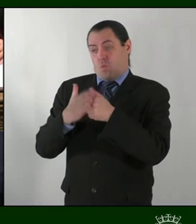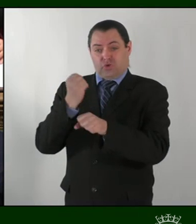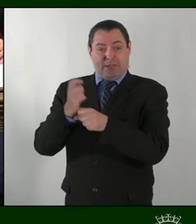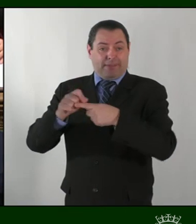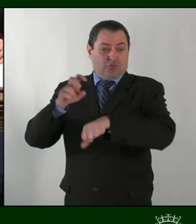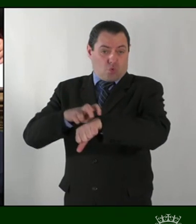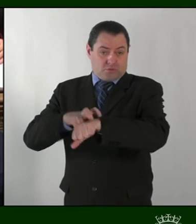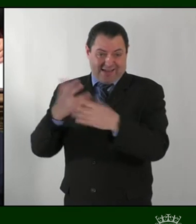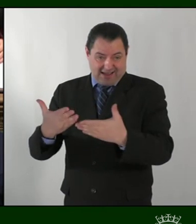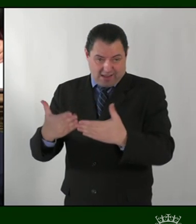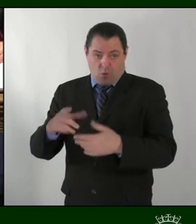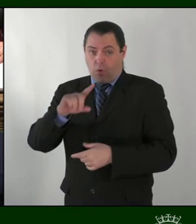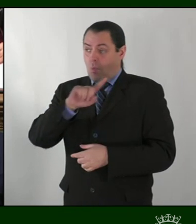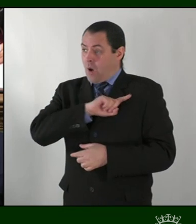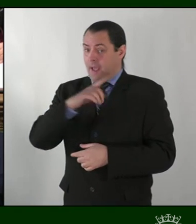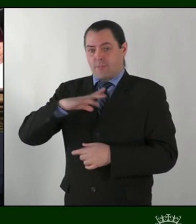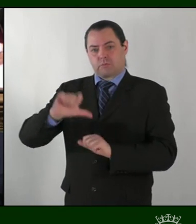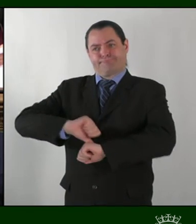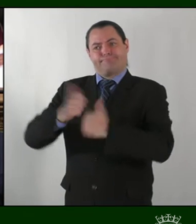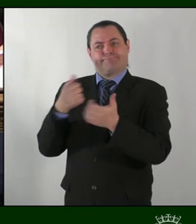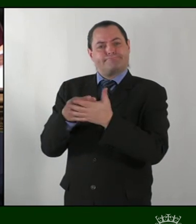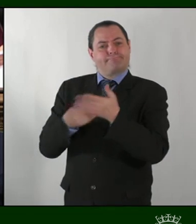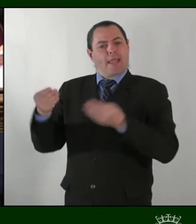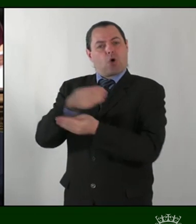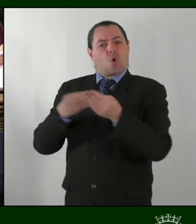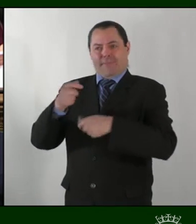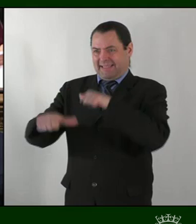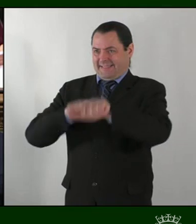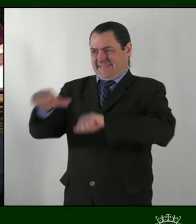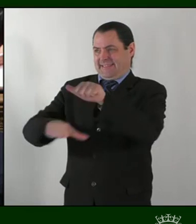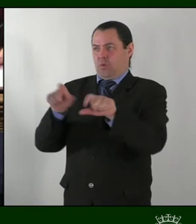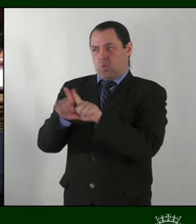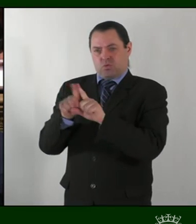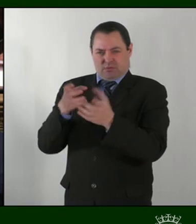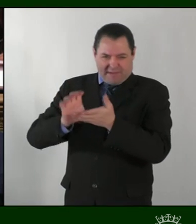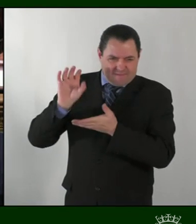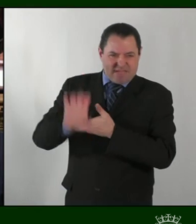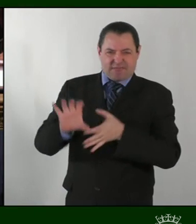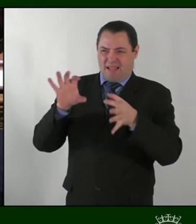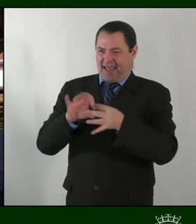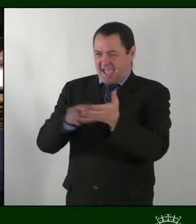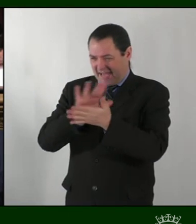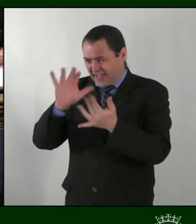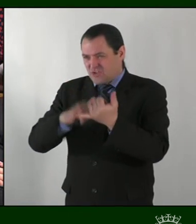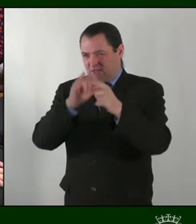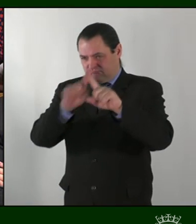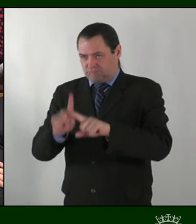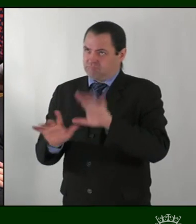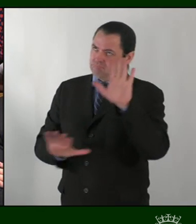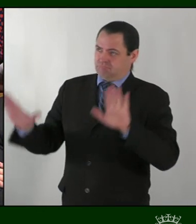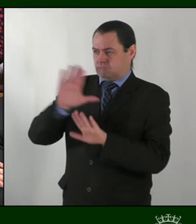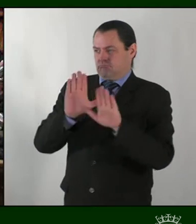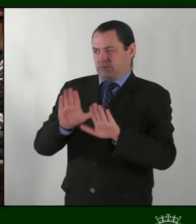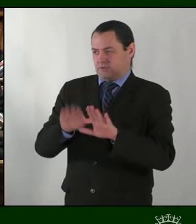We are able to do that because we are running a sound economy and investing massively in our NHS across the whole country.